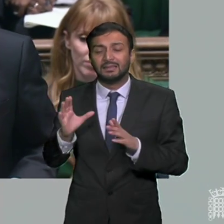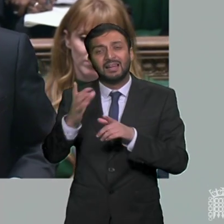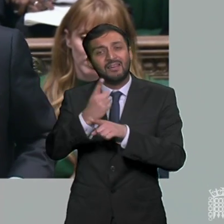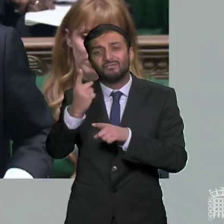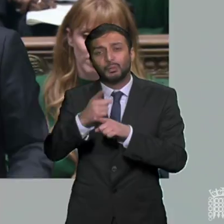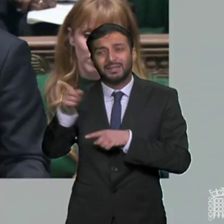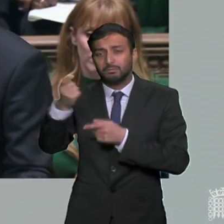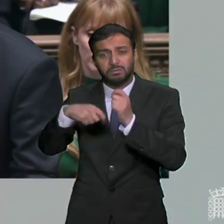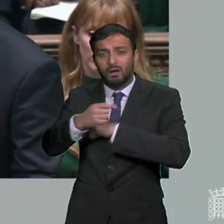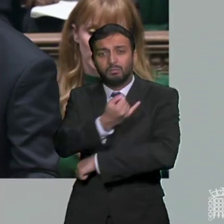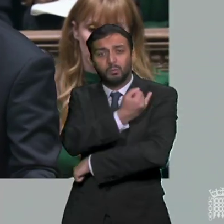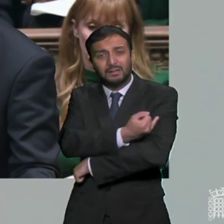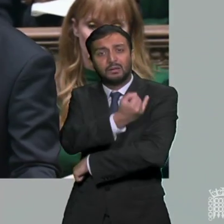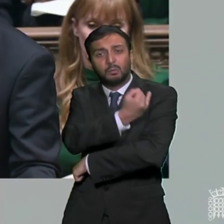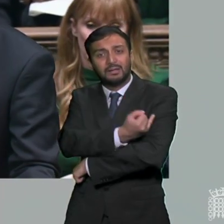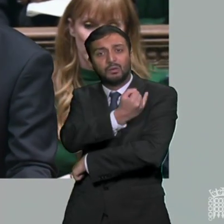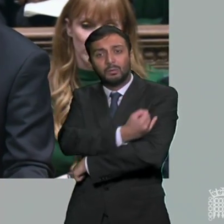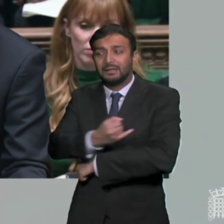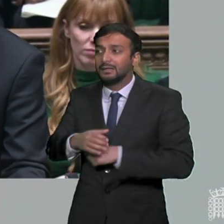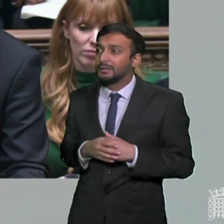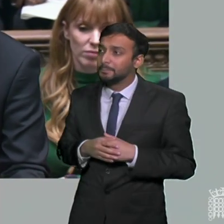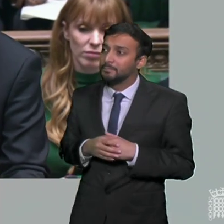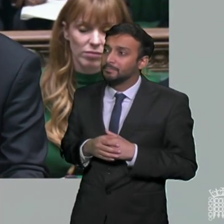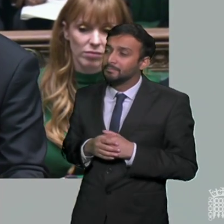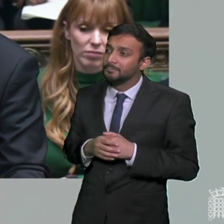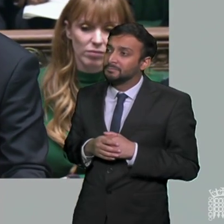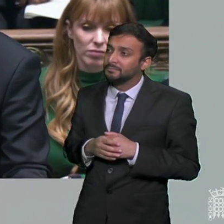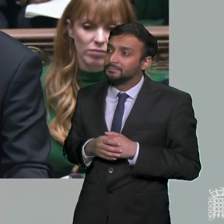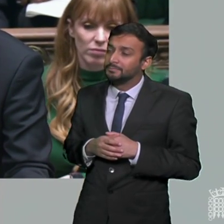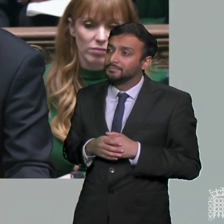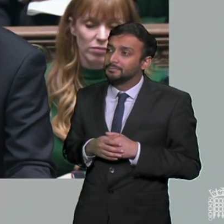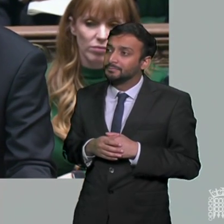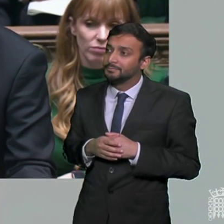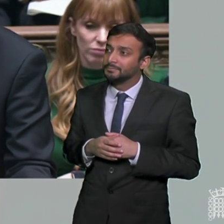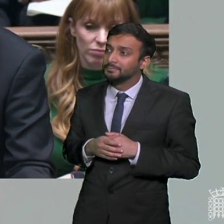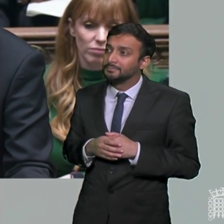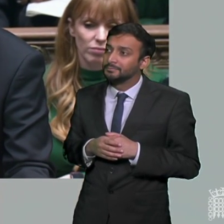But I can help him with this one. He does not need to do another grubby deal.